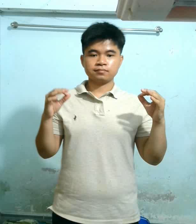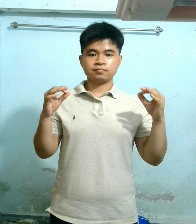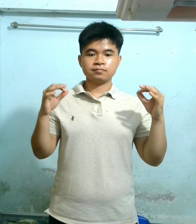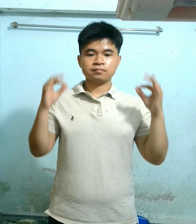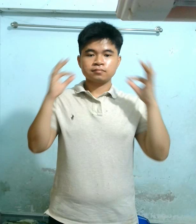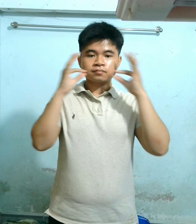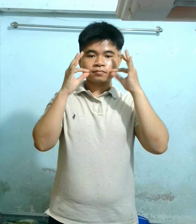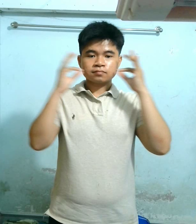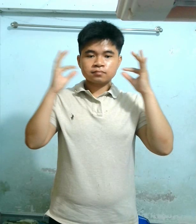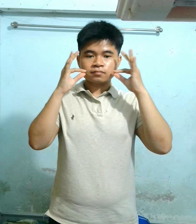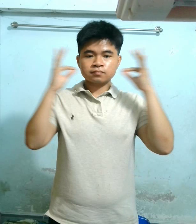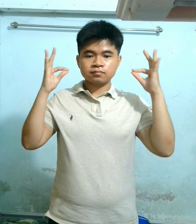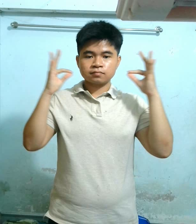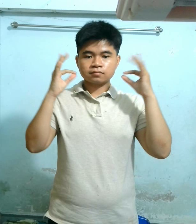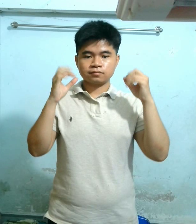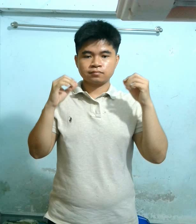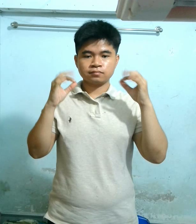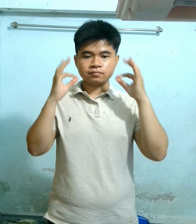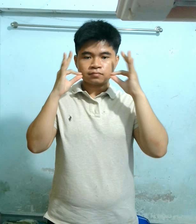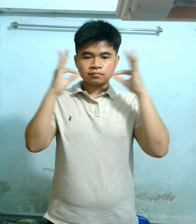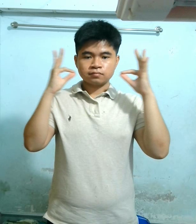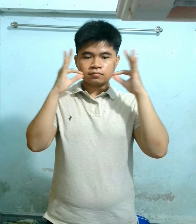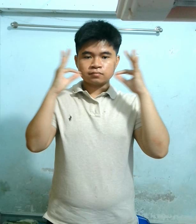meo